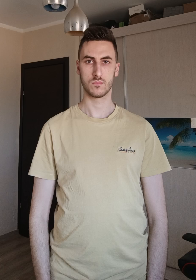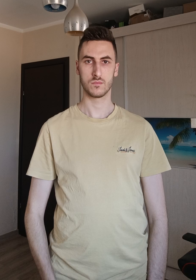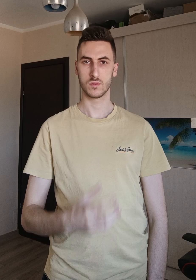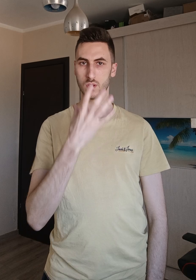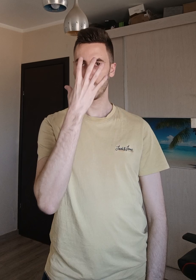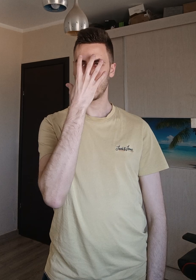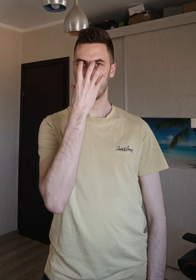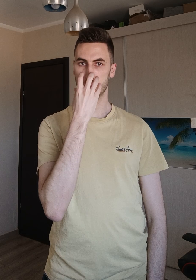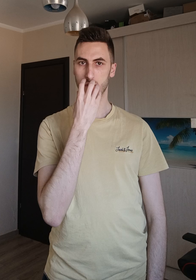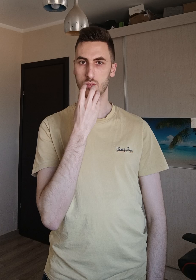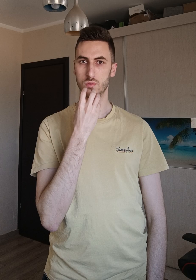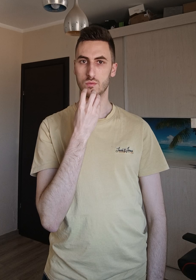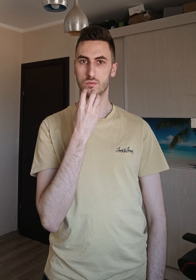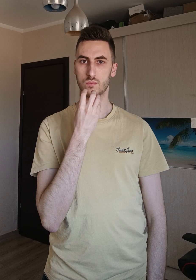עצוב